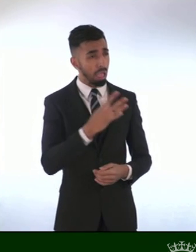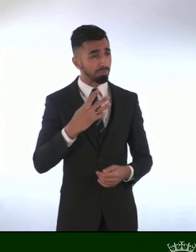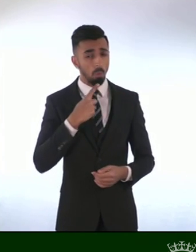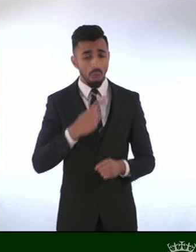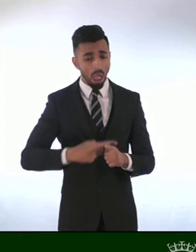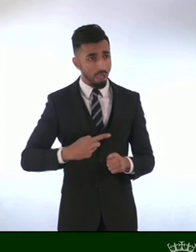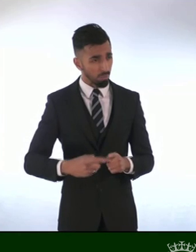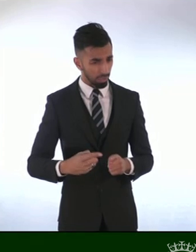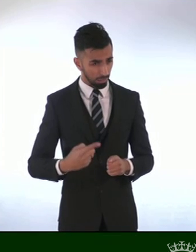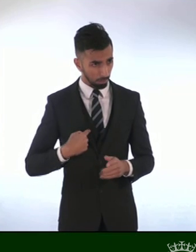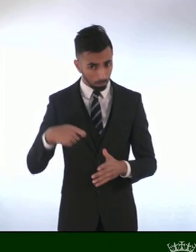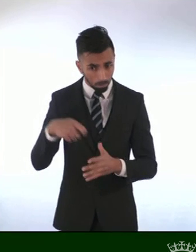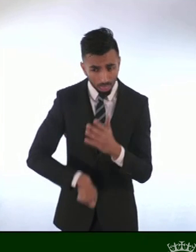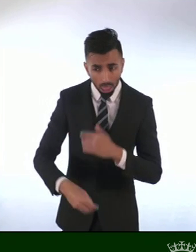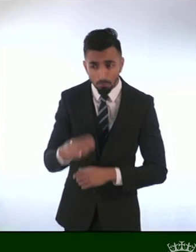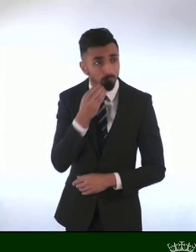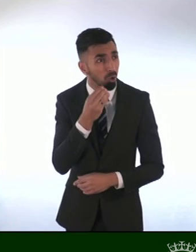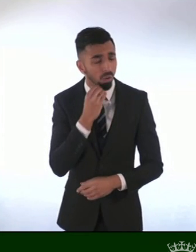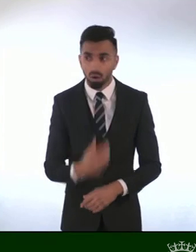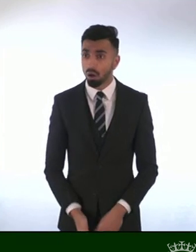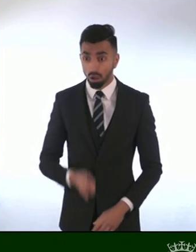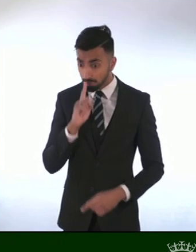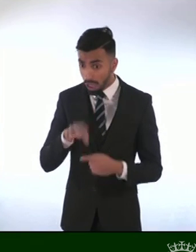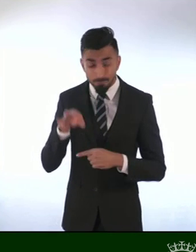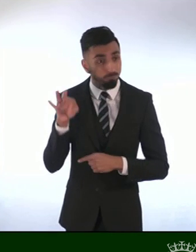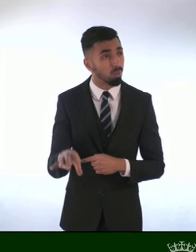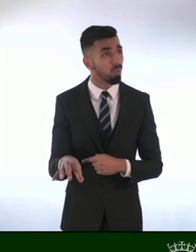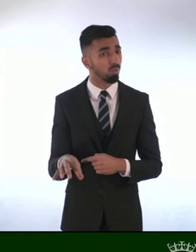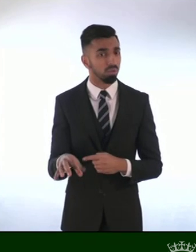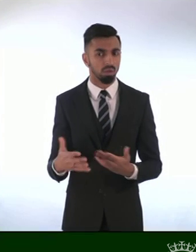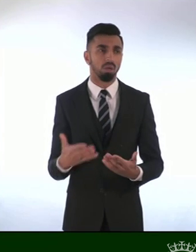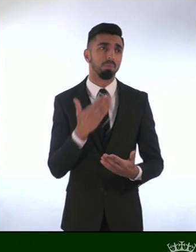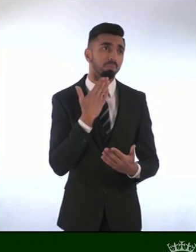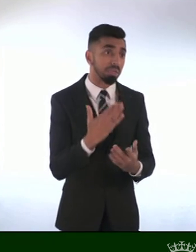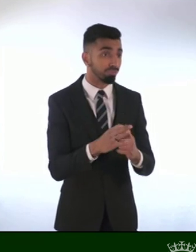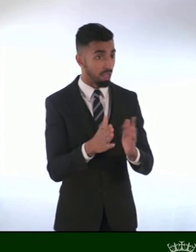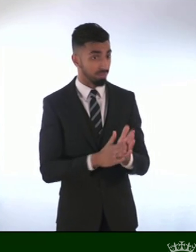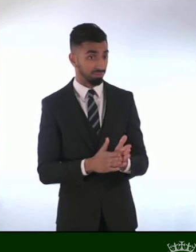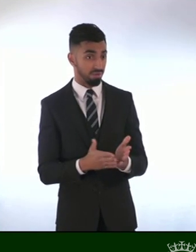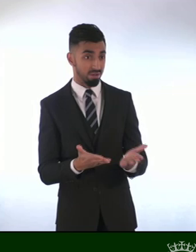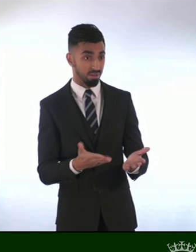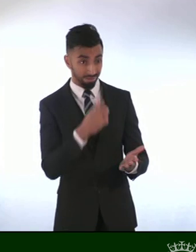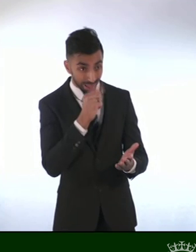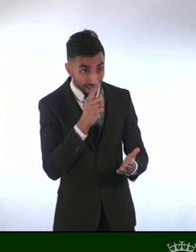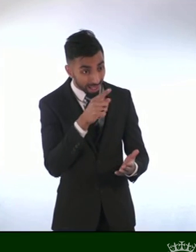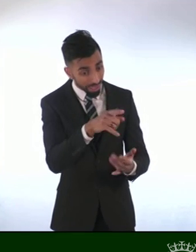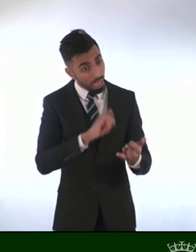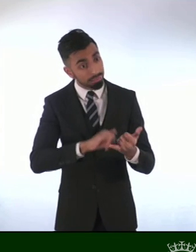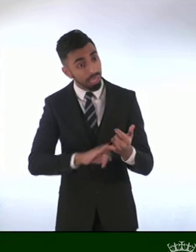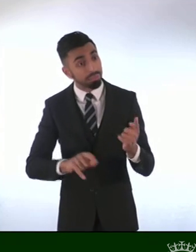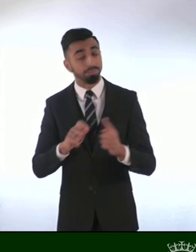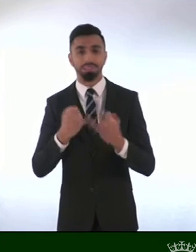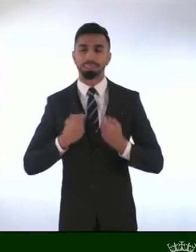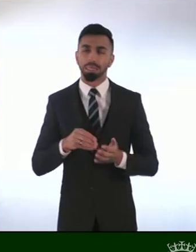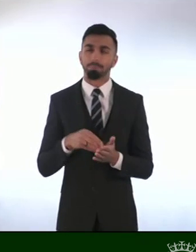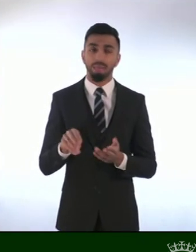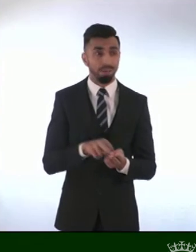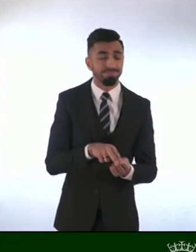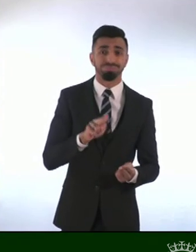Can the Prime Minister do what the Chancellor repeatedly refused to do yesterday and pledge to increase statutory sick pay to European levels?